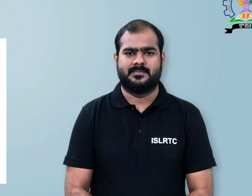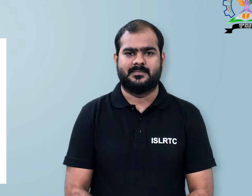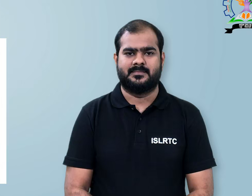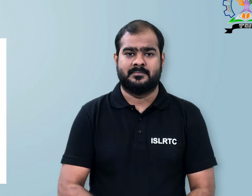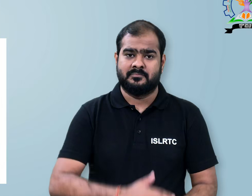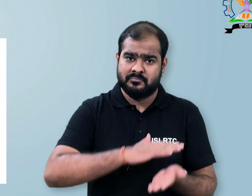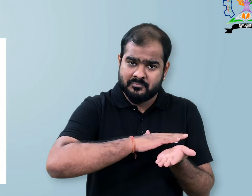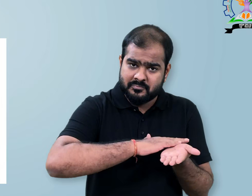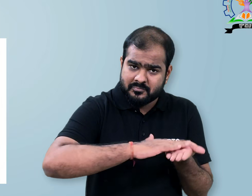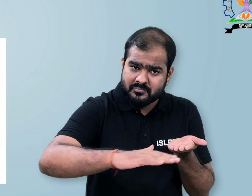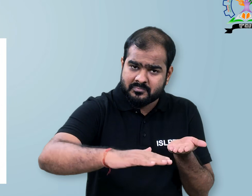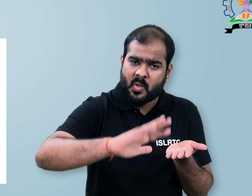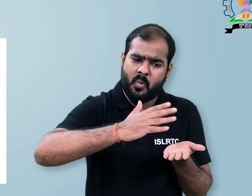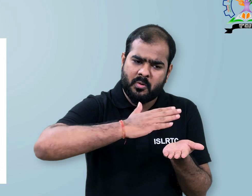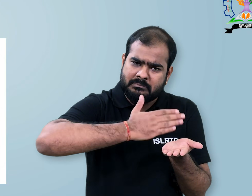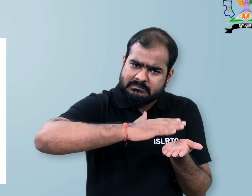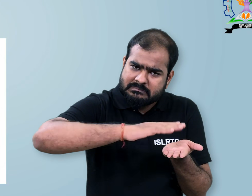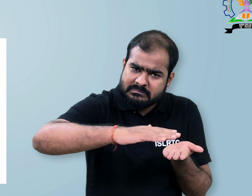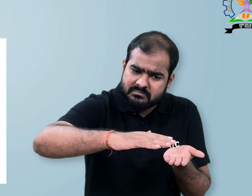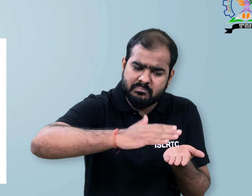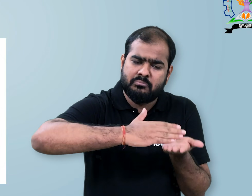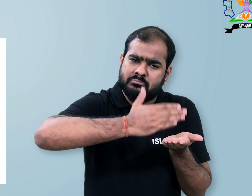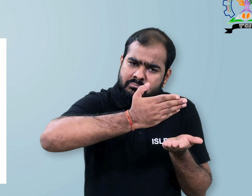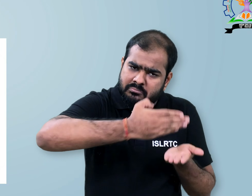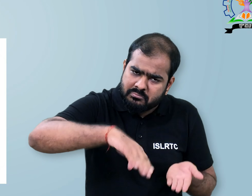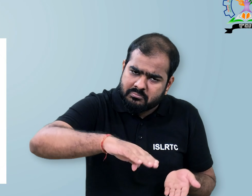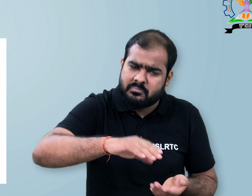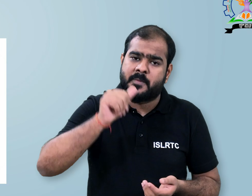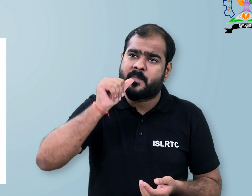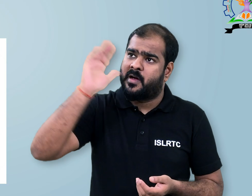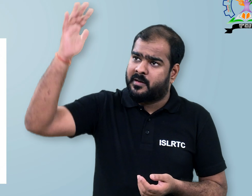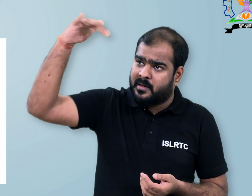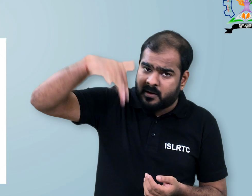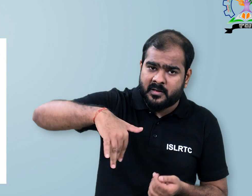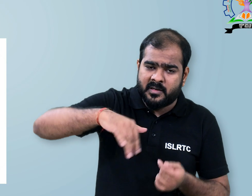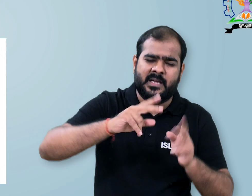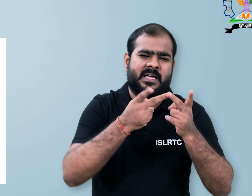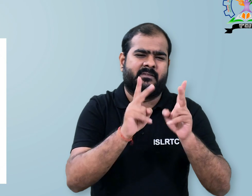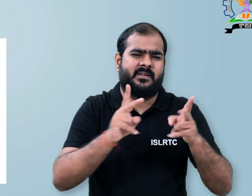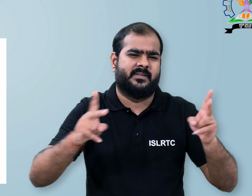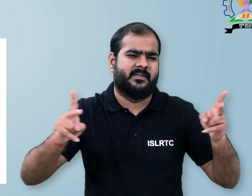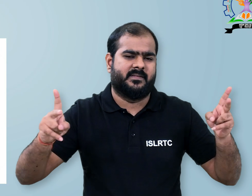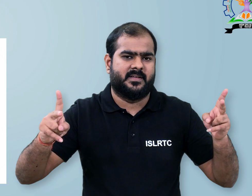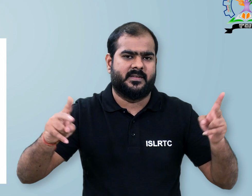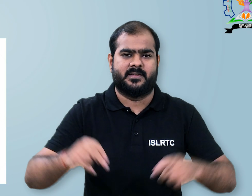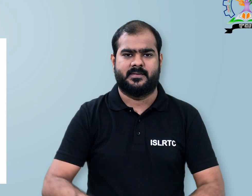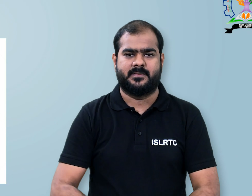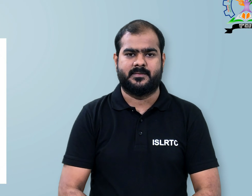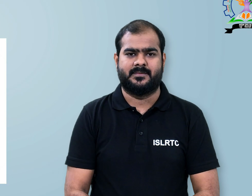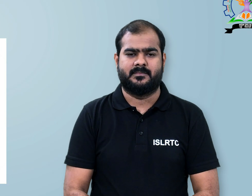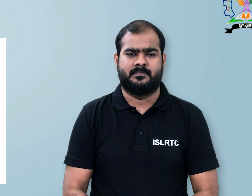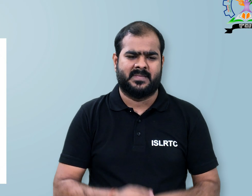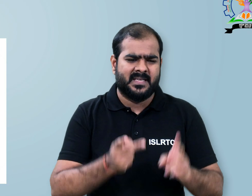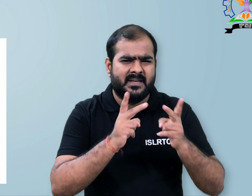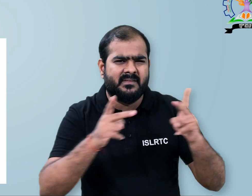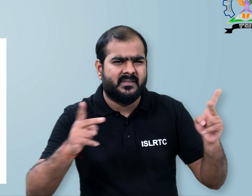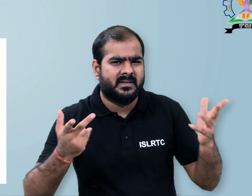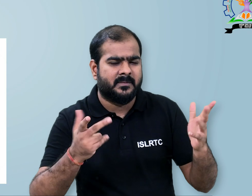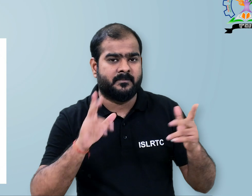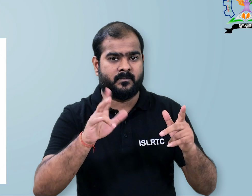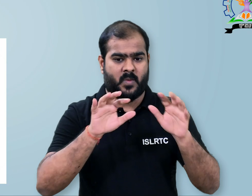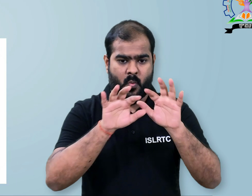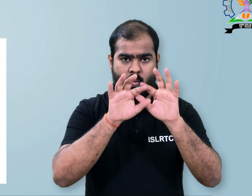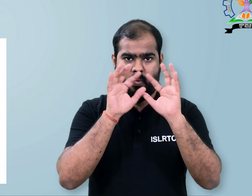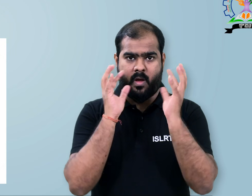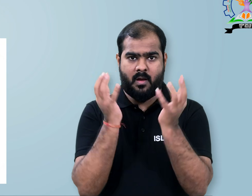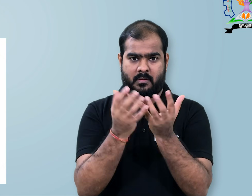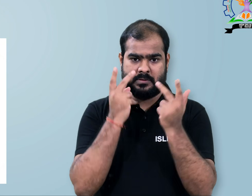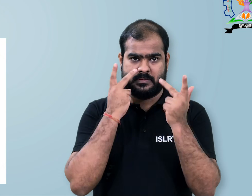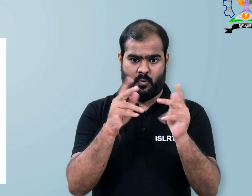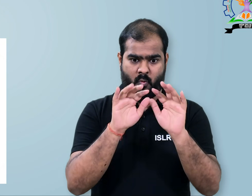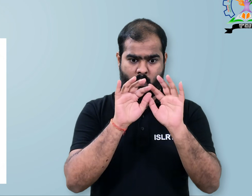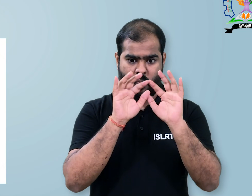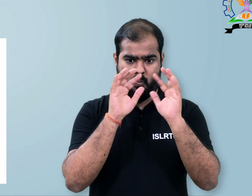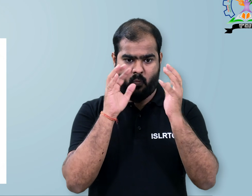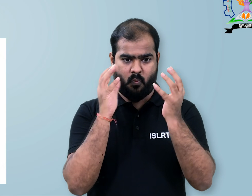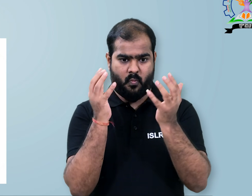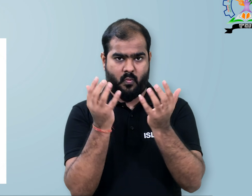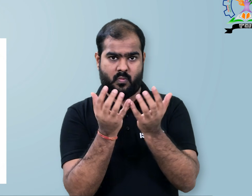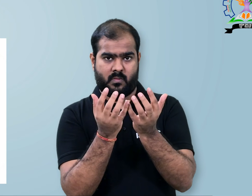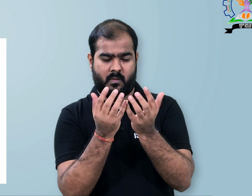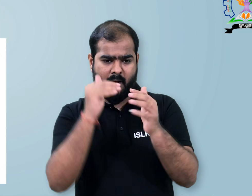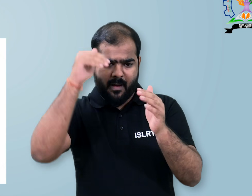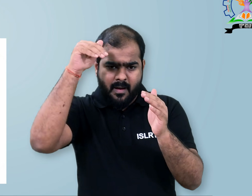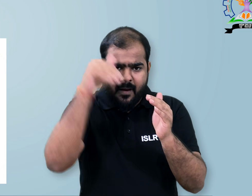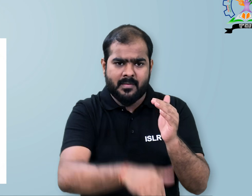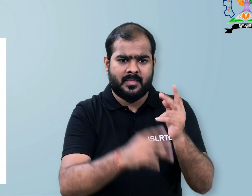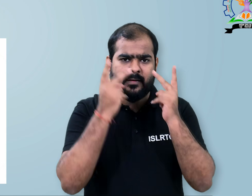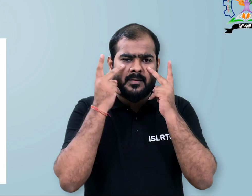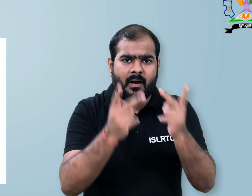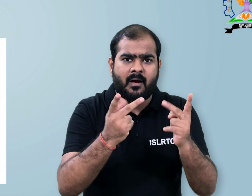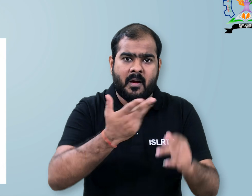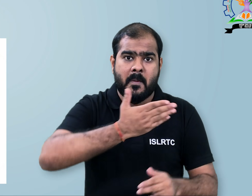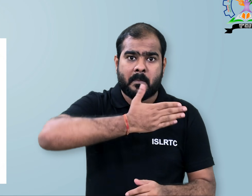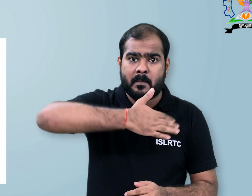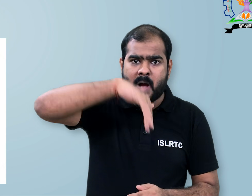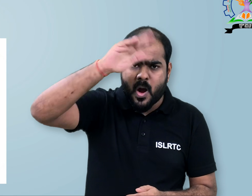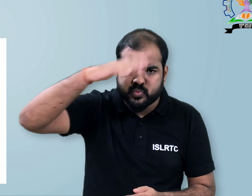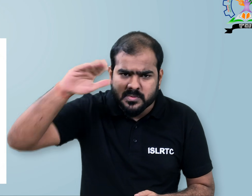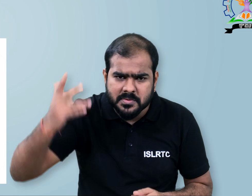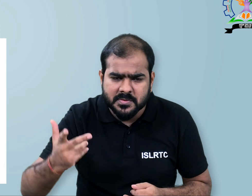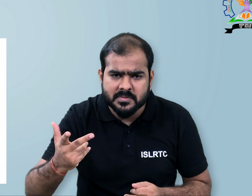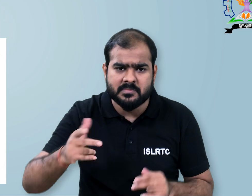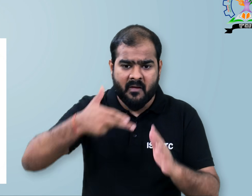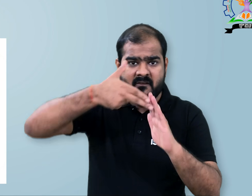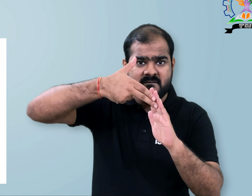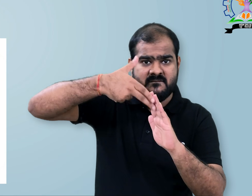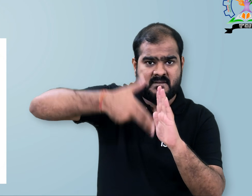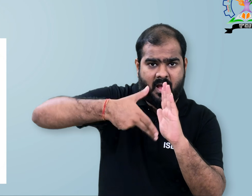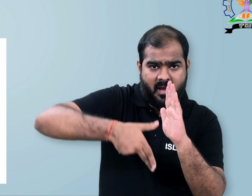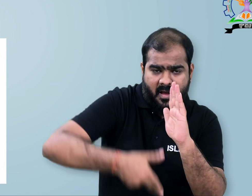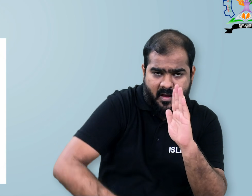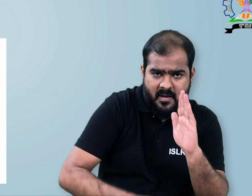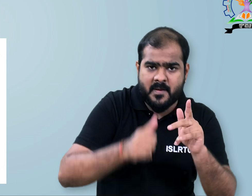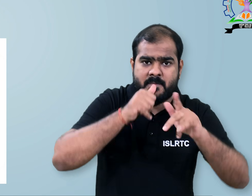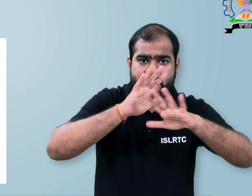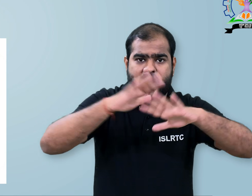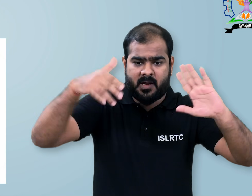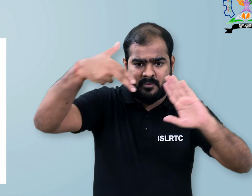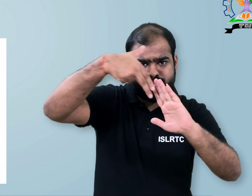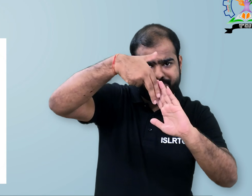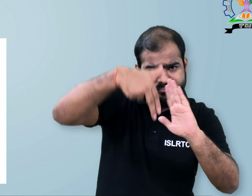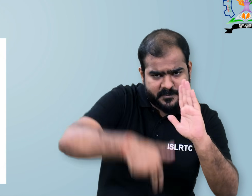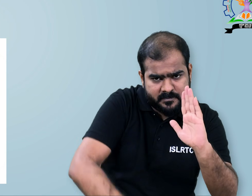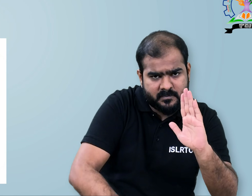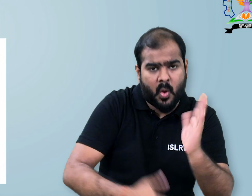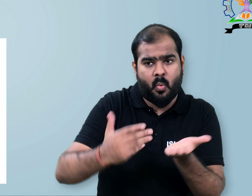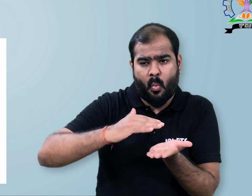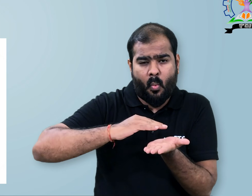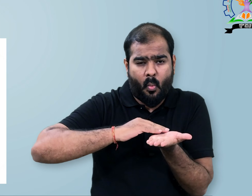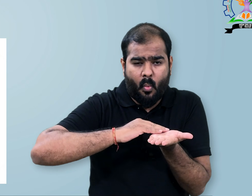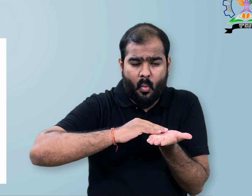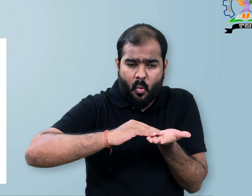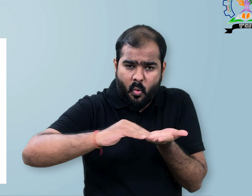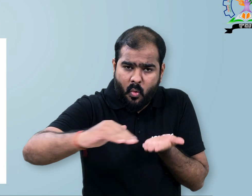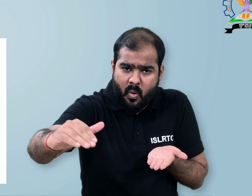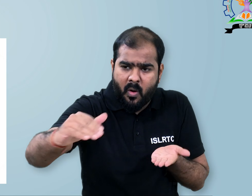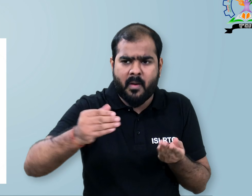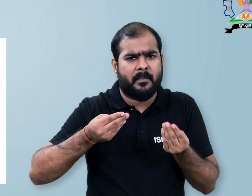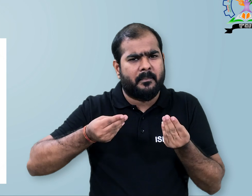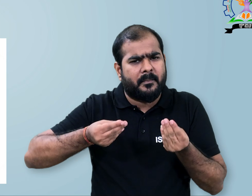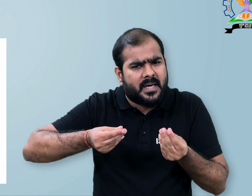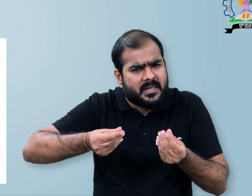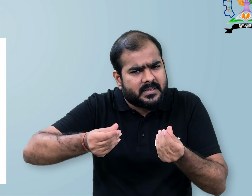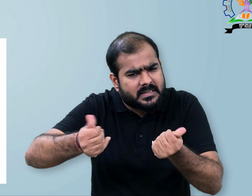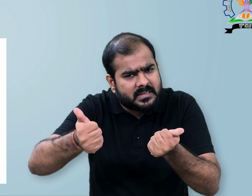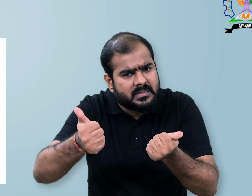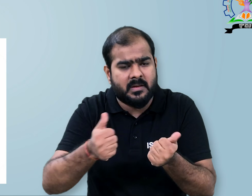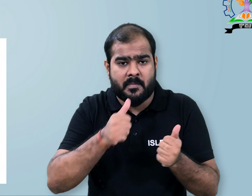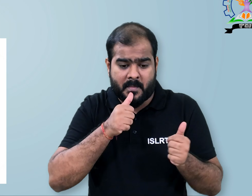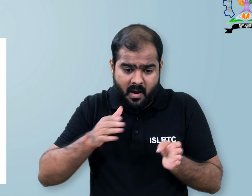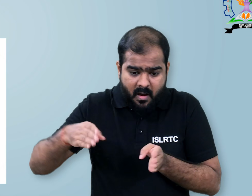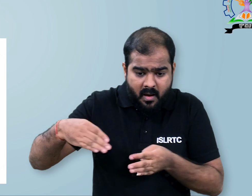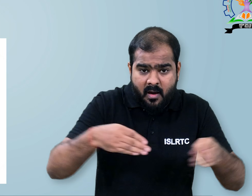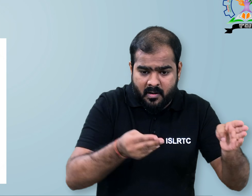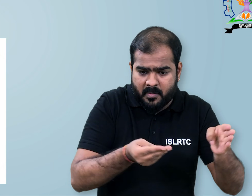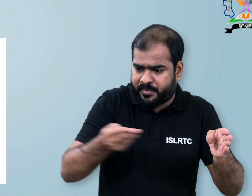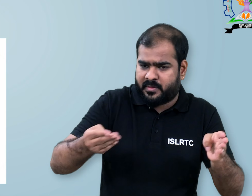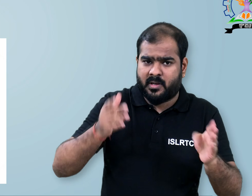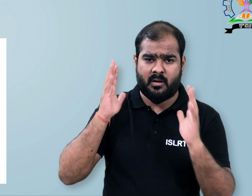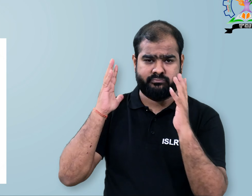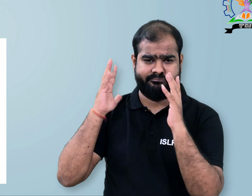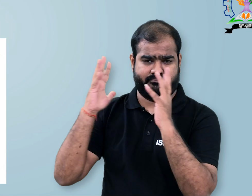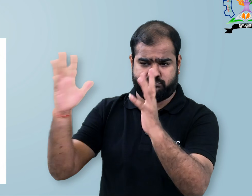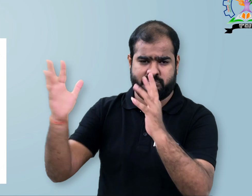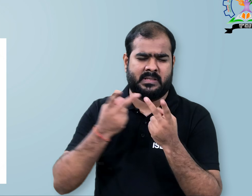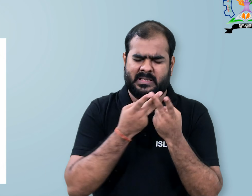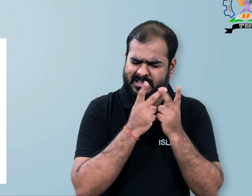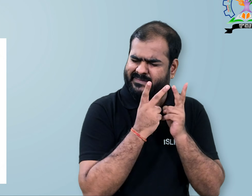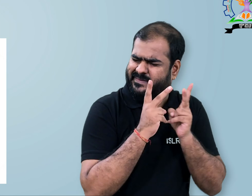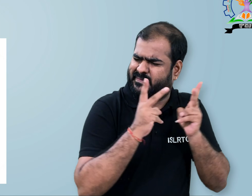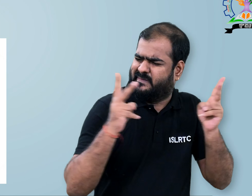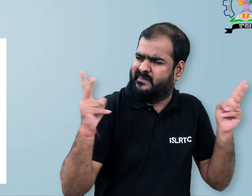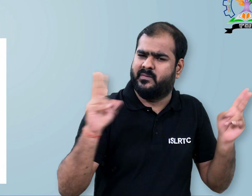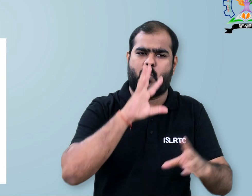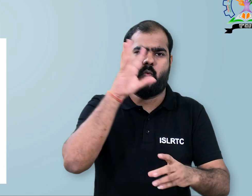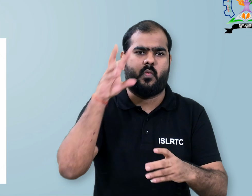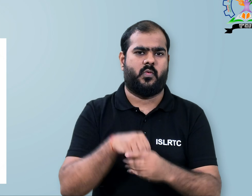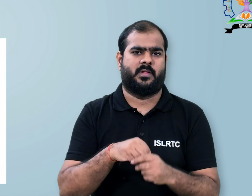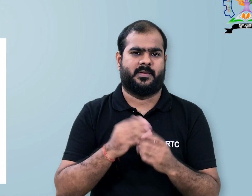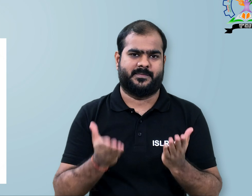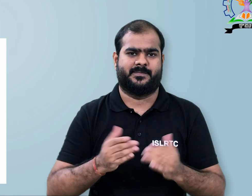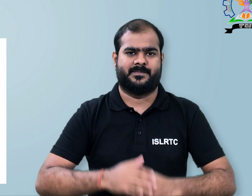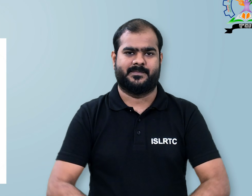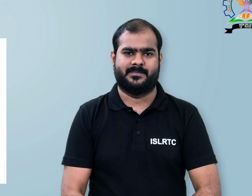Landform Landforms are features on the Earth's surface that make up the terrain, such as mountains, valleys, plains or plateaux. They also include coastal features.